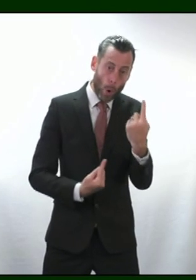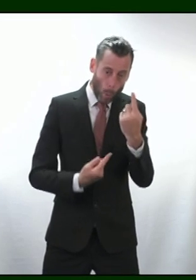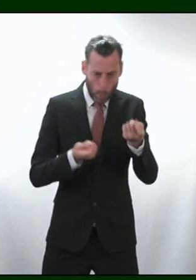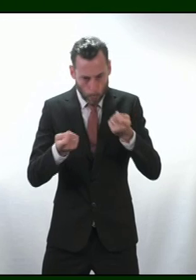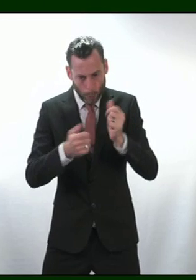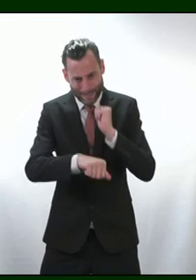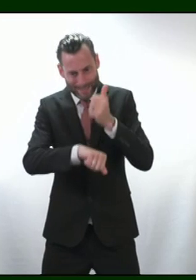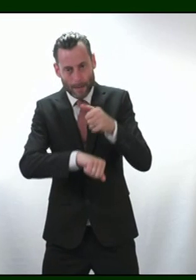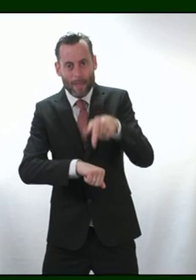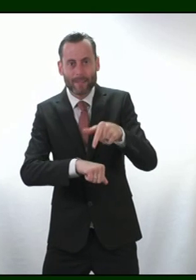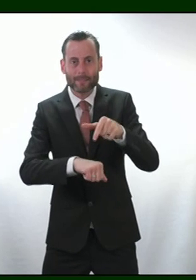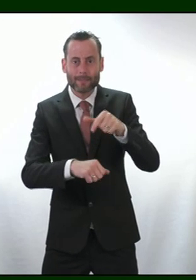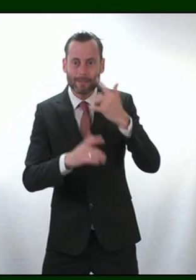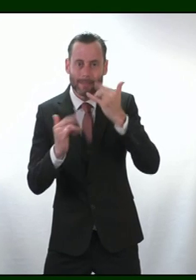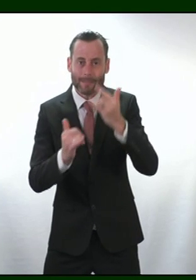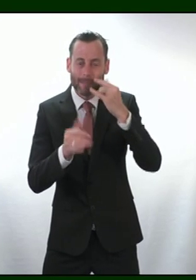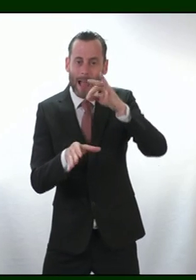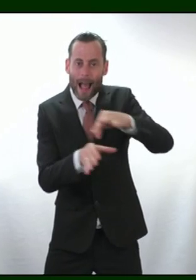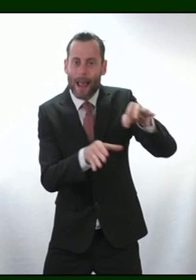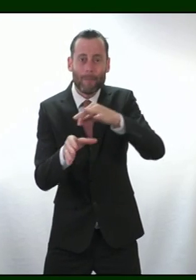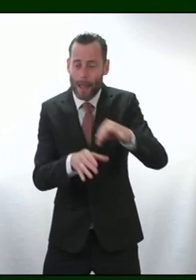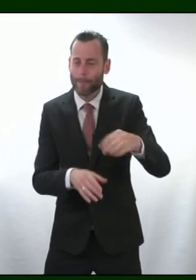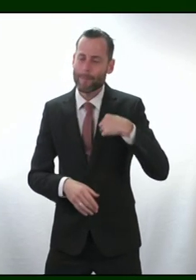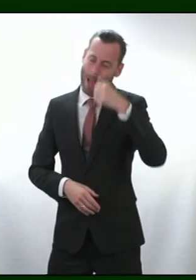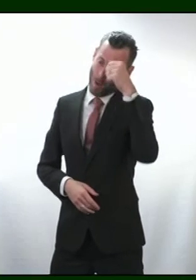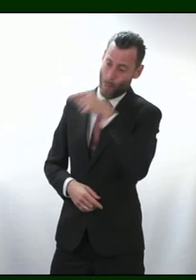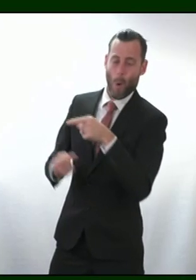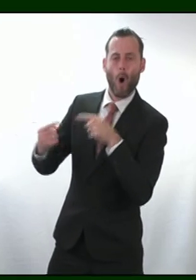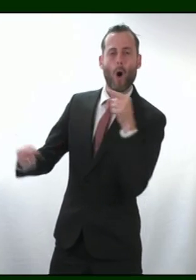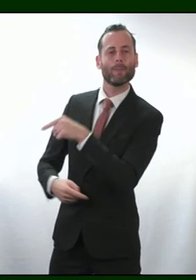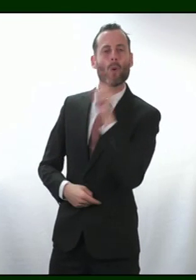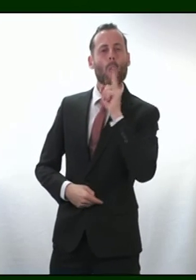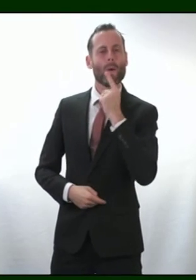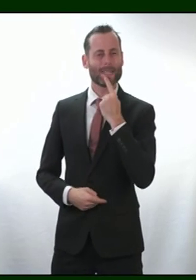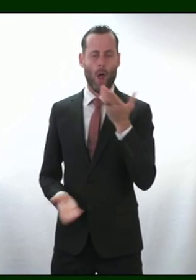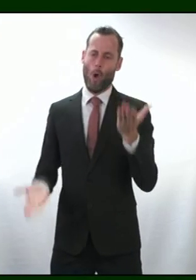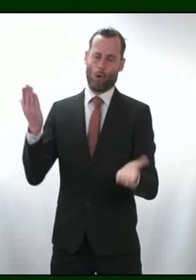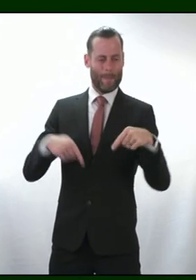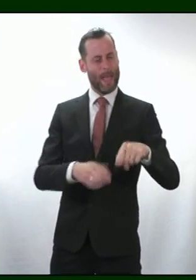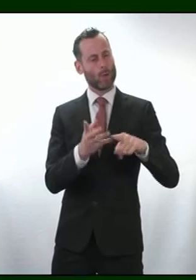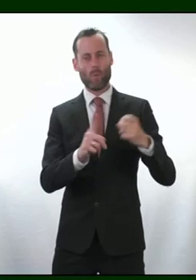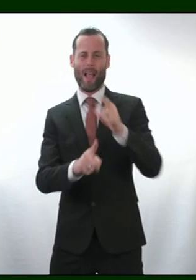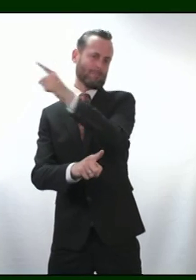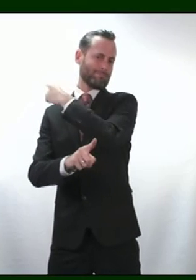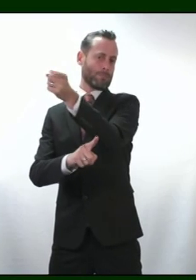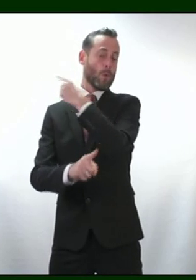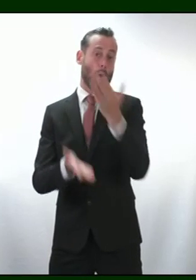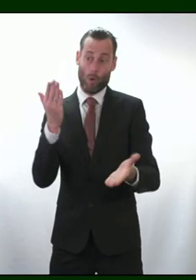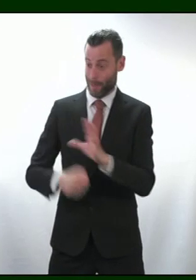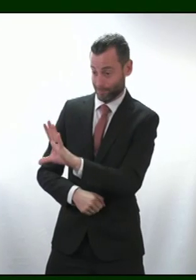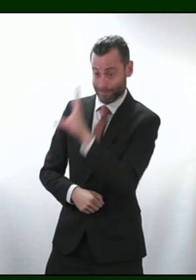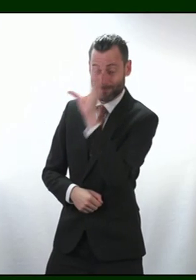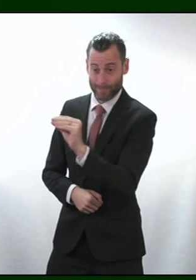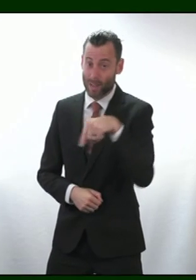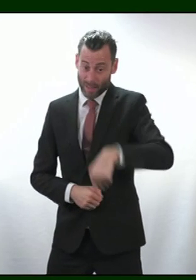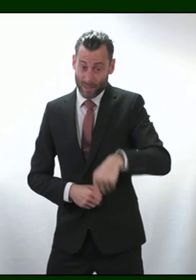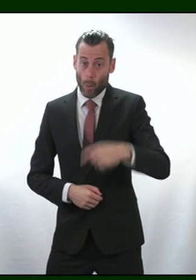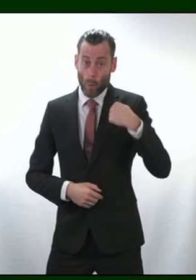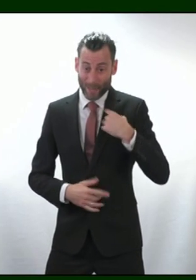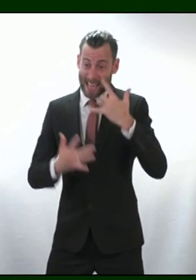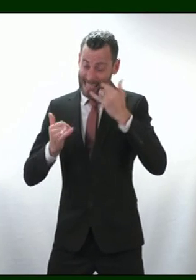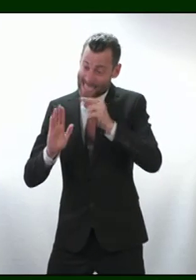I know that Opposition Members like to make these international comparisons, so I will just repeat that we are testing more than any other European country.